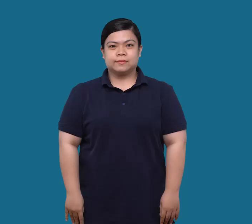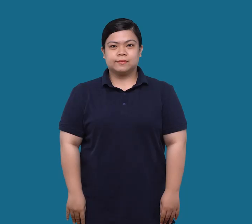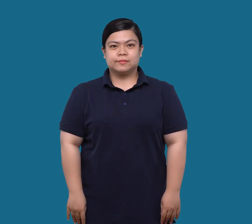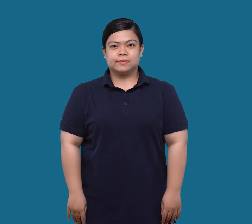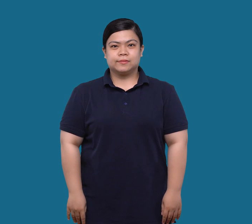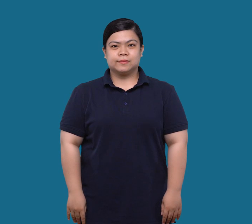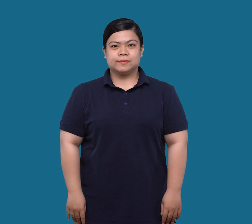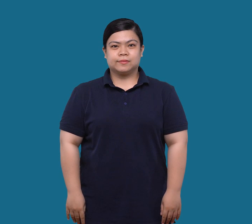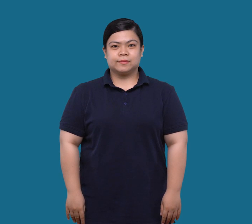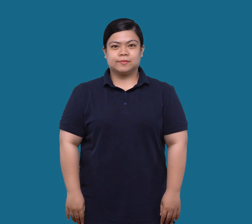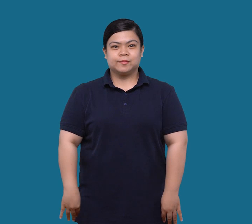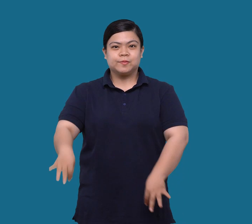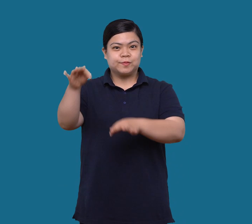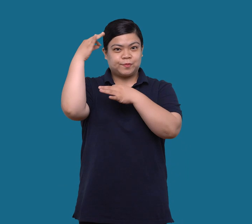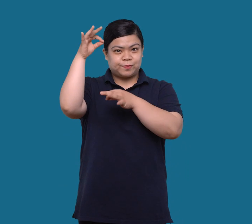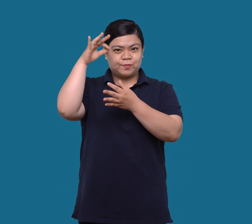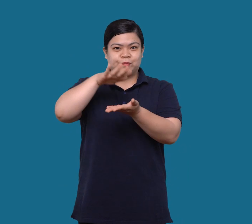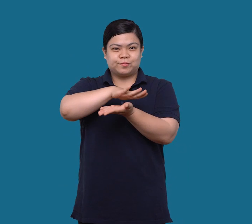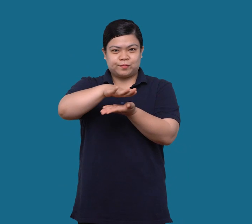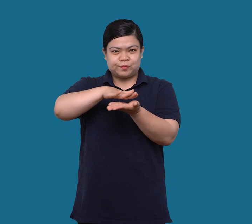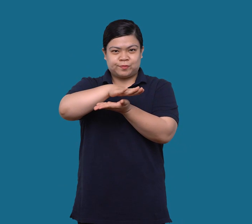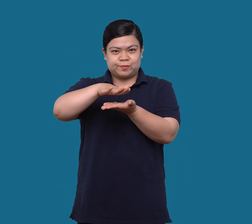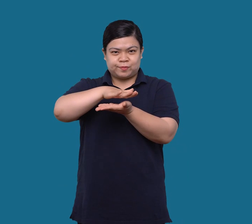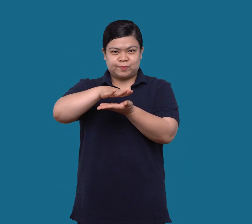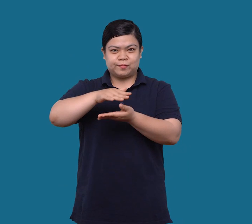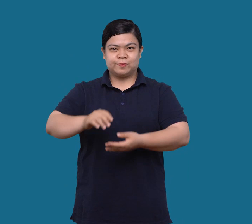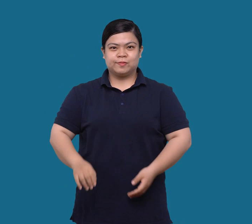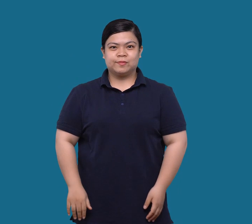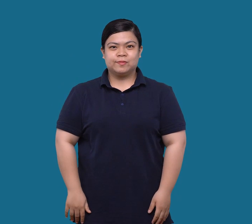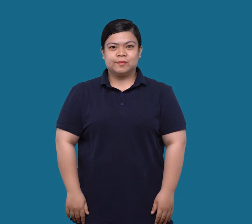Tết hàn thực